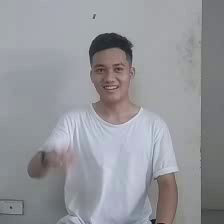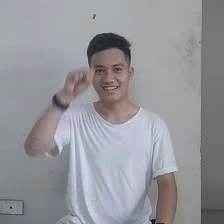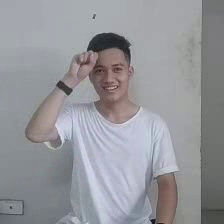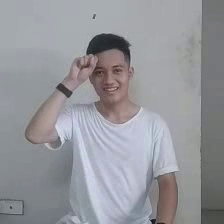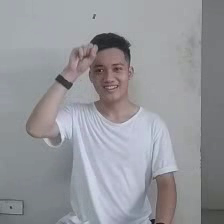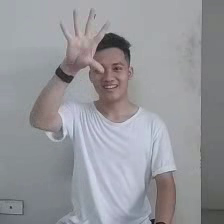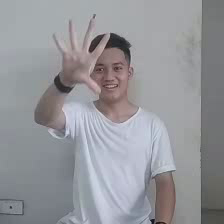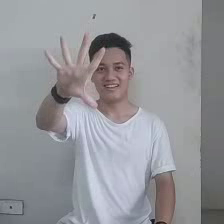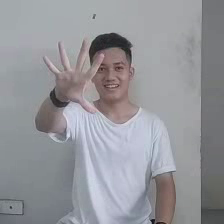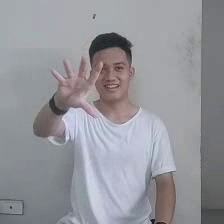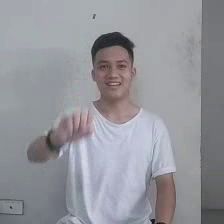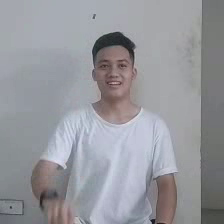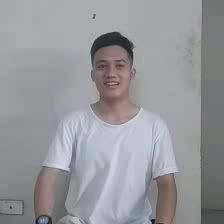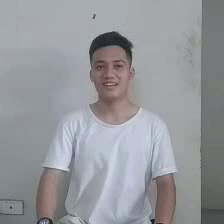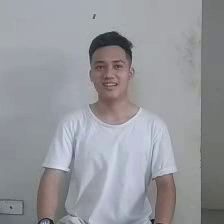Dạy dỗ